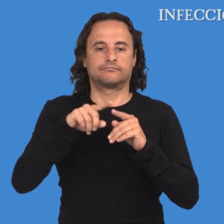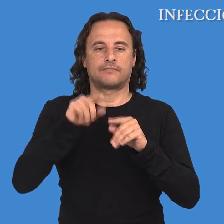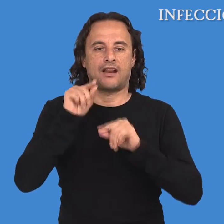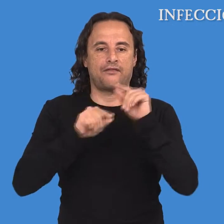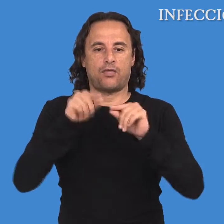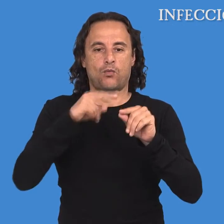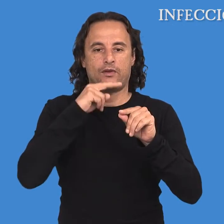virus